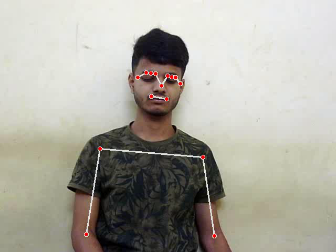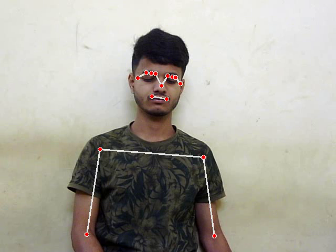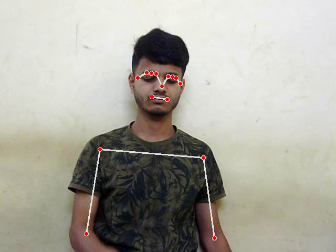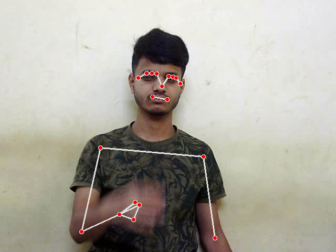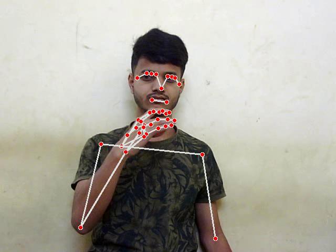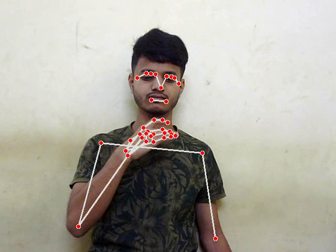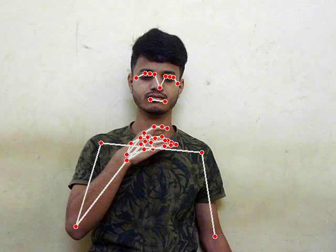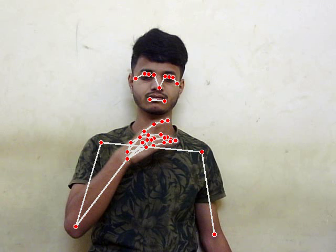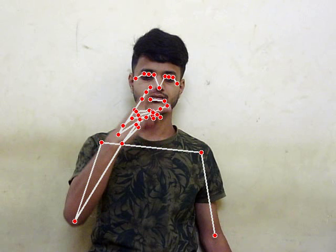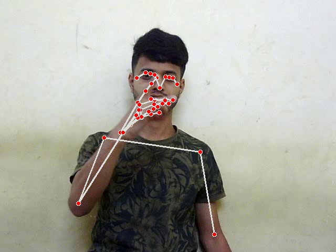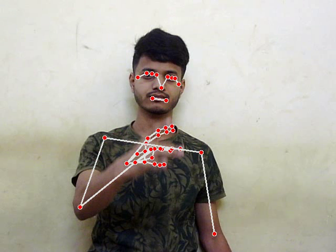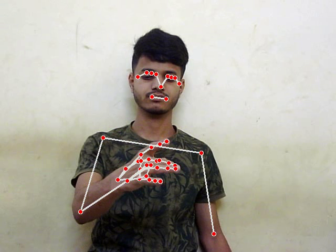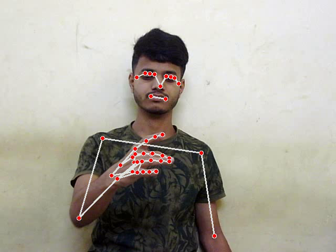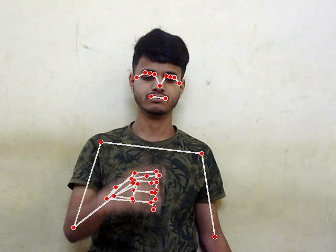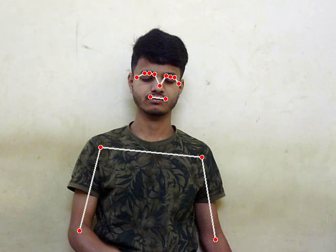like